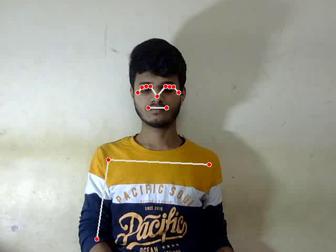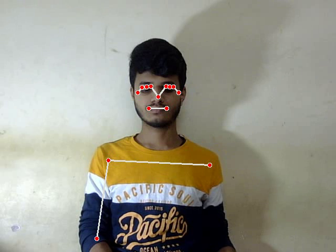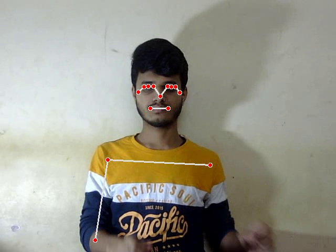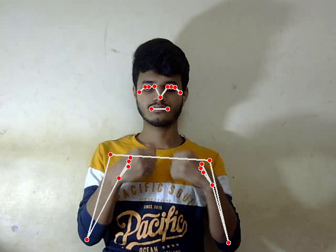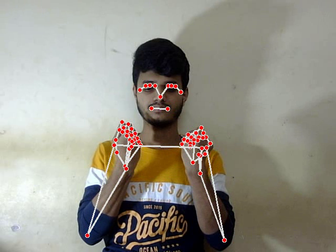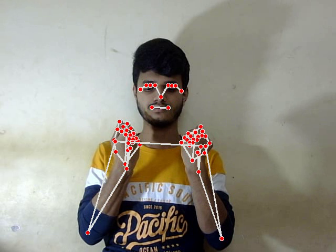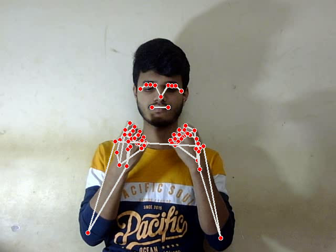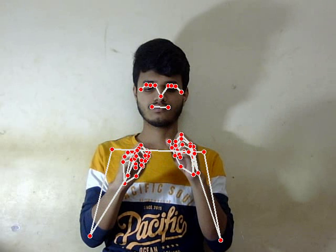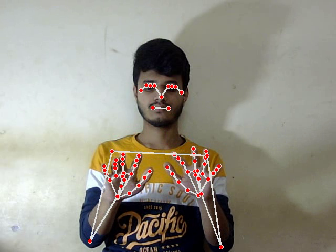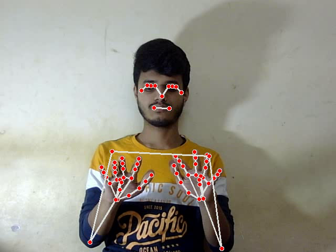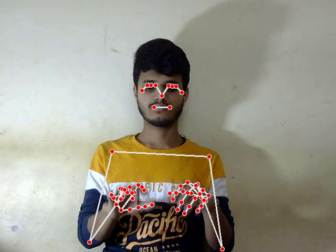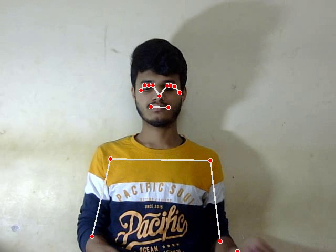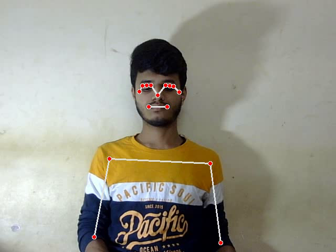finish